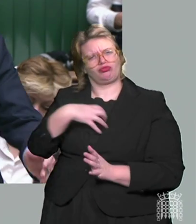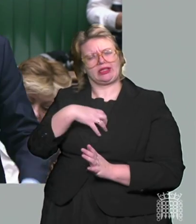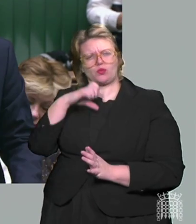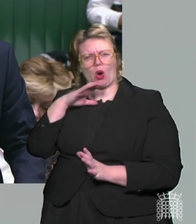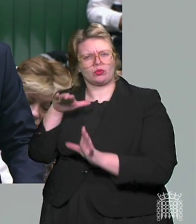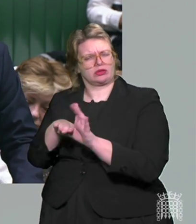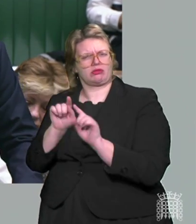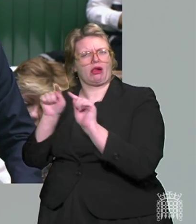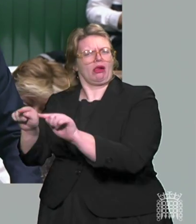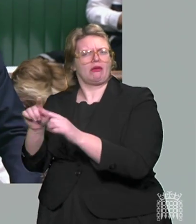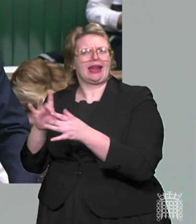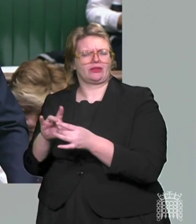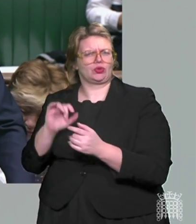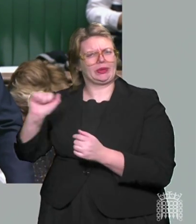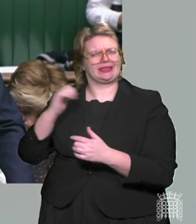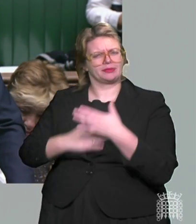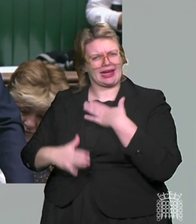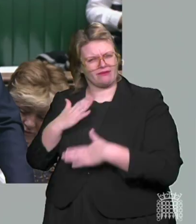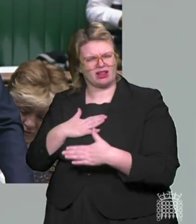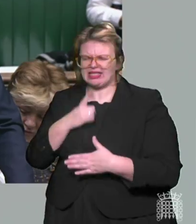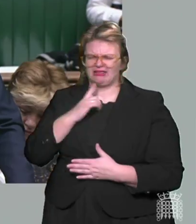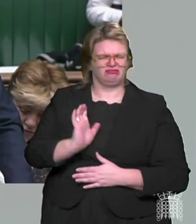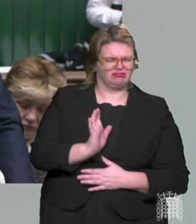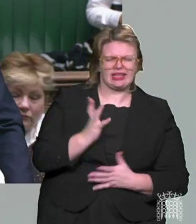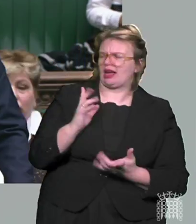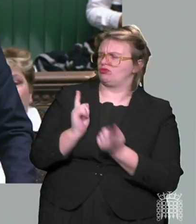At the time, the Attorney General appeared to share his view.